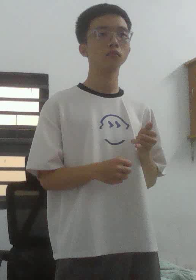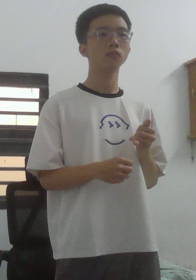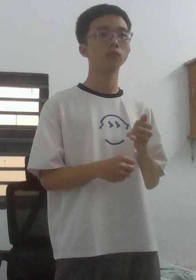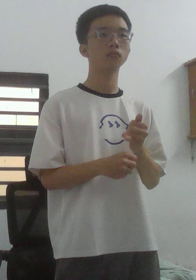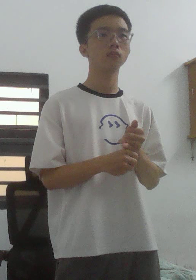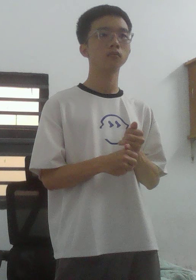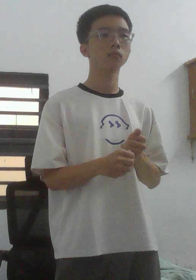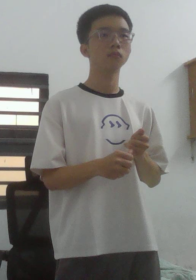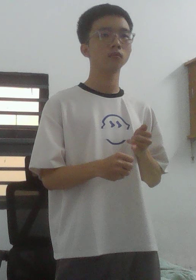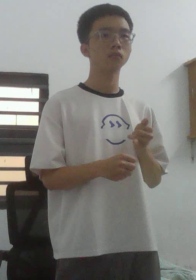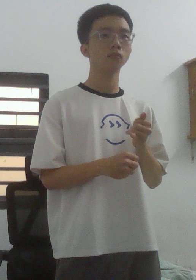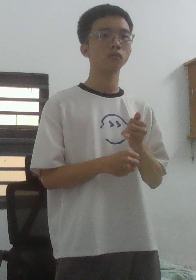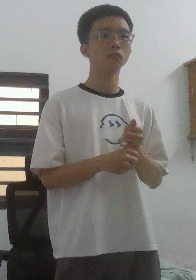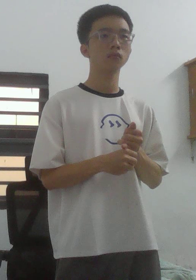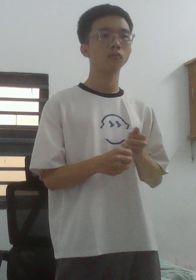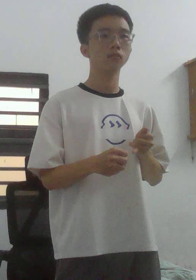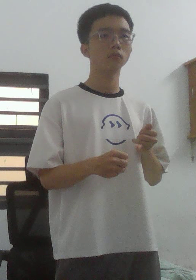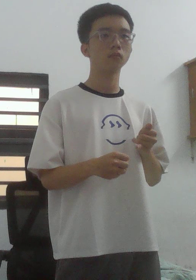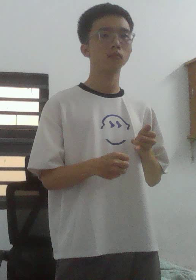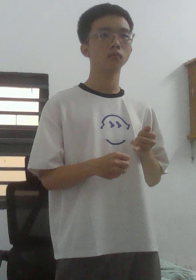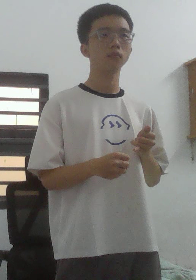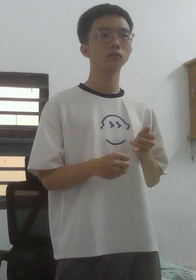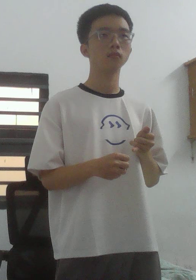cuoi nam